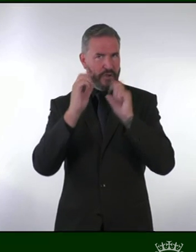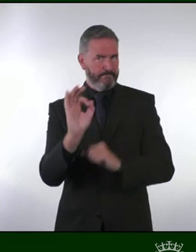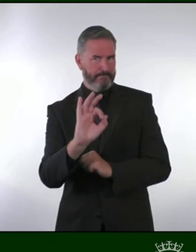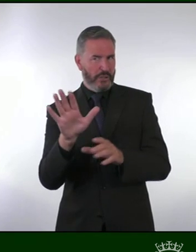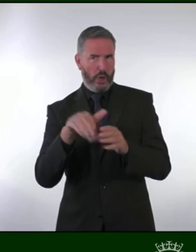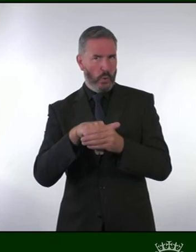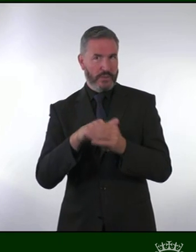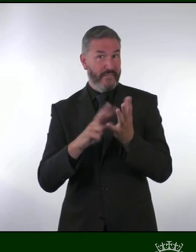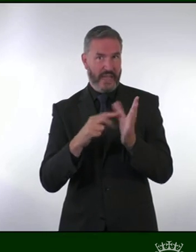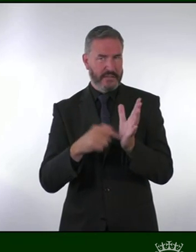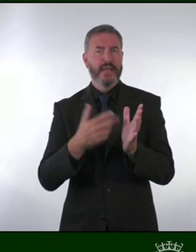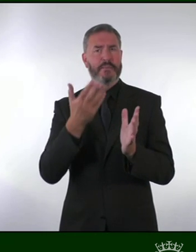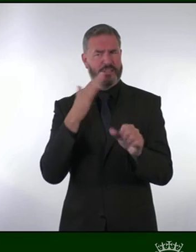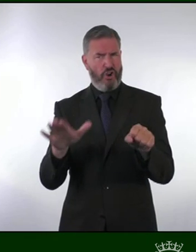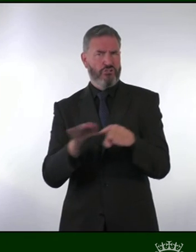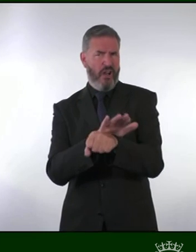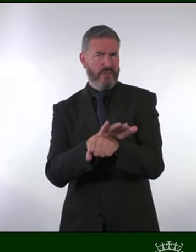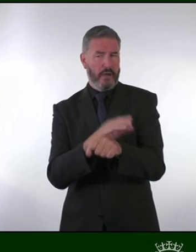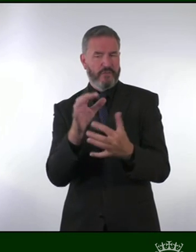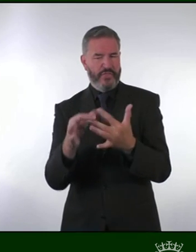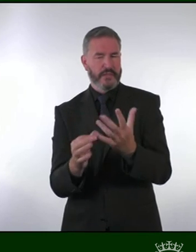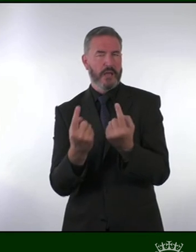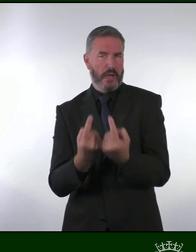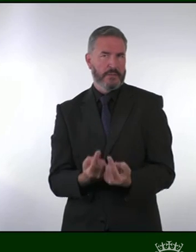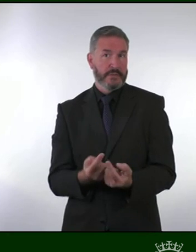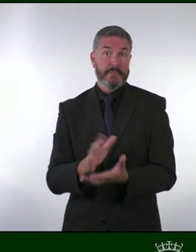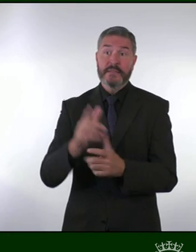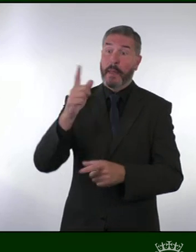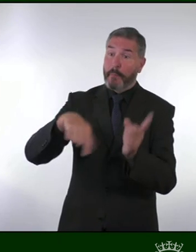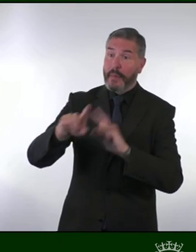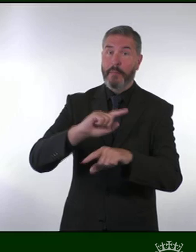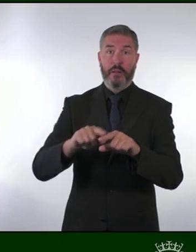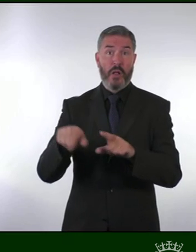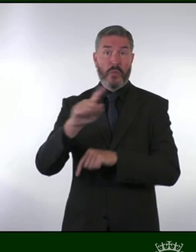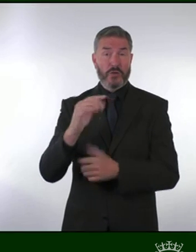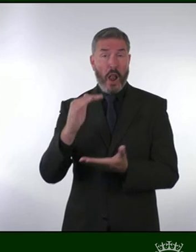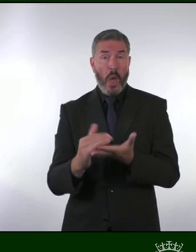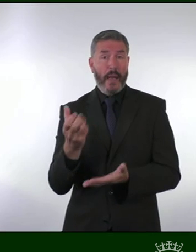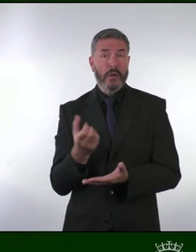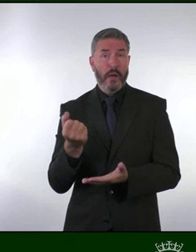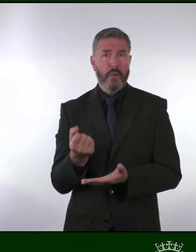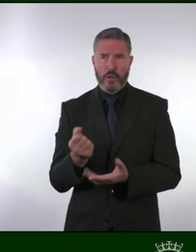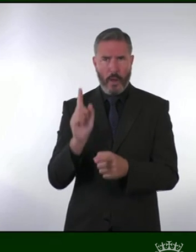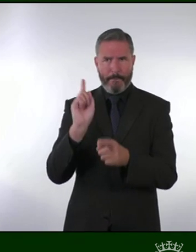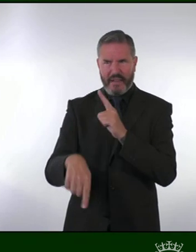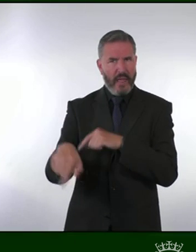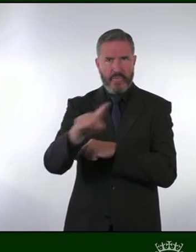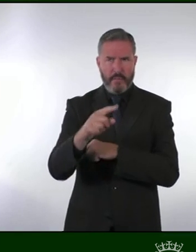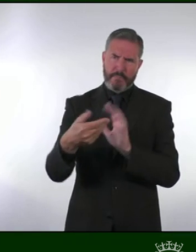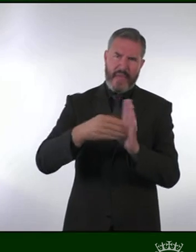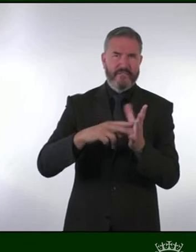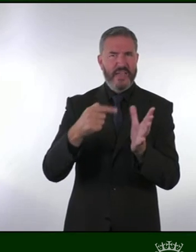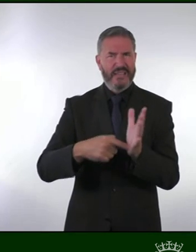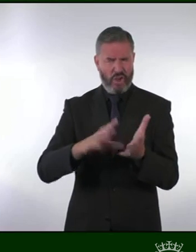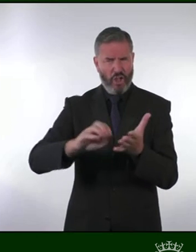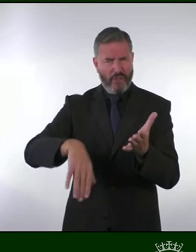Will the Prime Minister therefore extend the zero rating to these items so that members of the public, especially those on low incomes, are not financially penalised for following the rules?